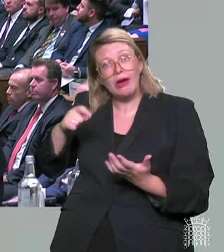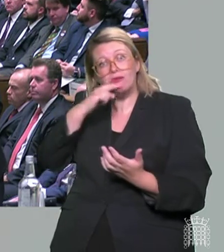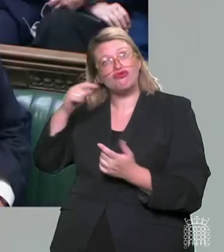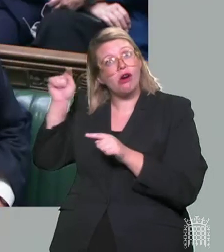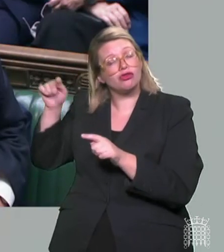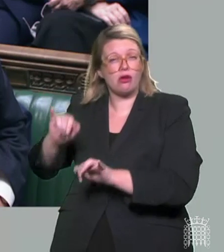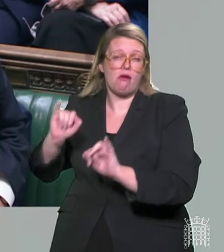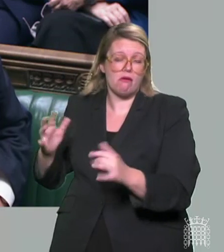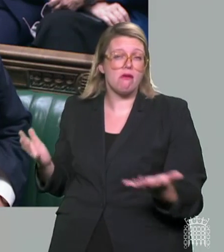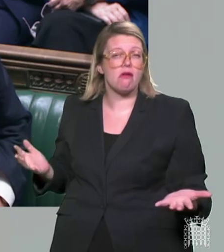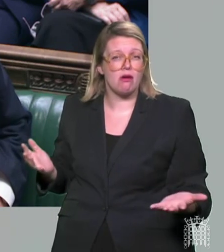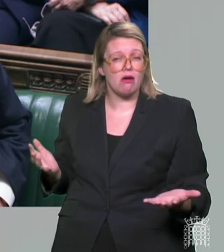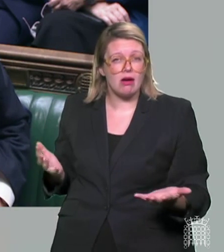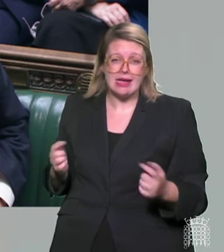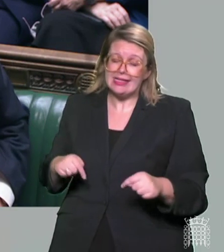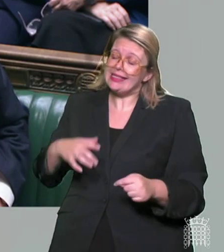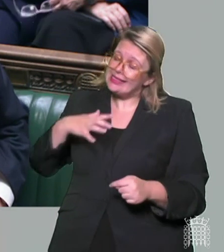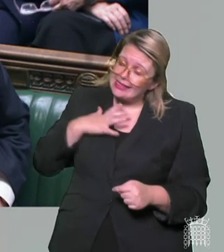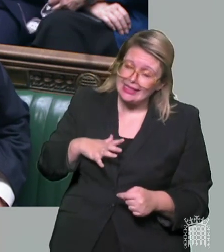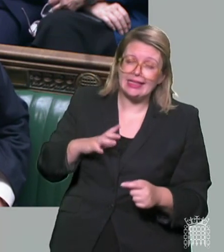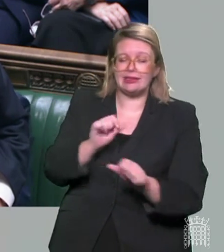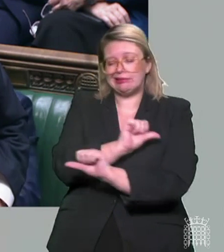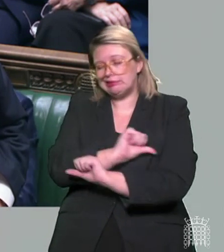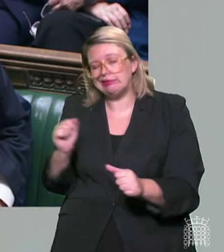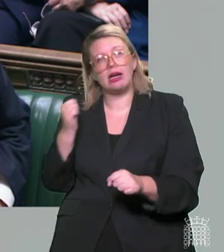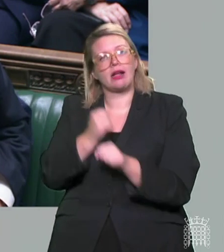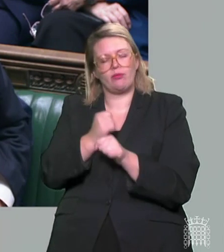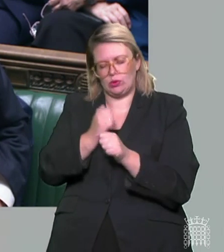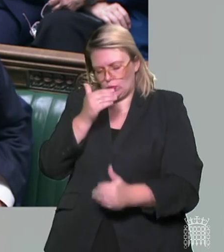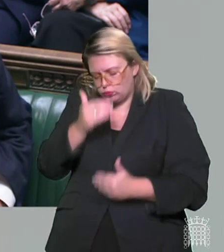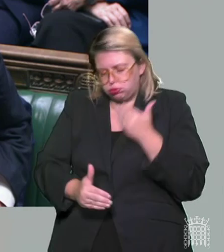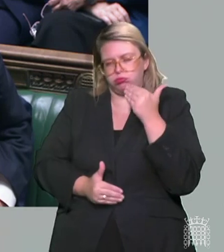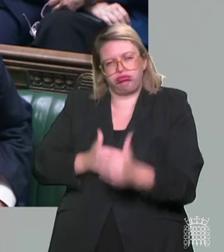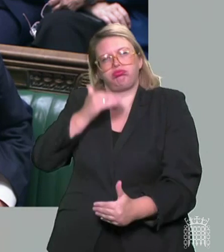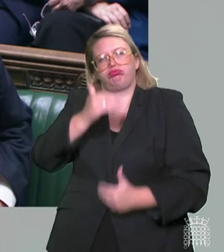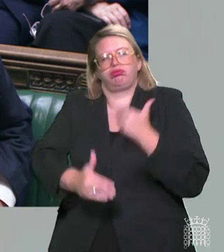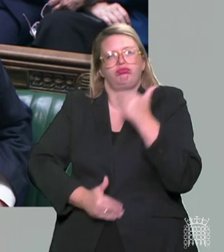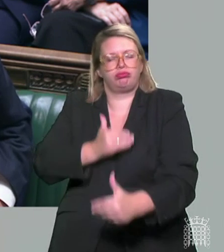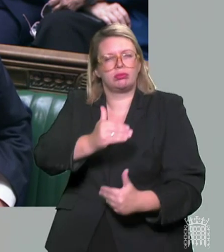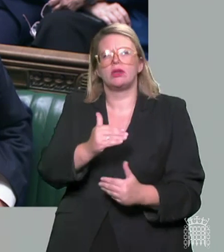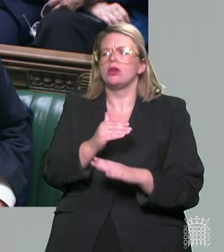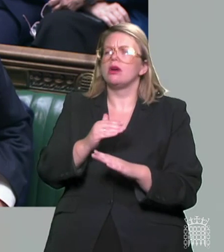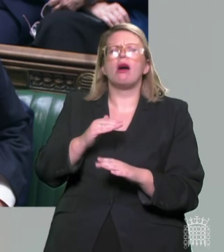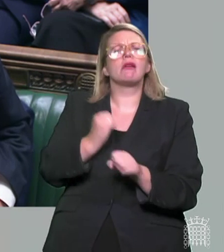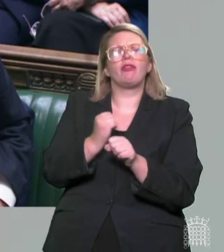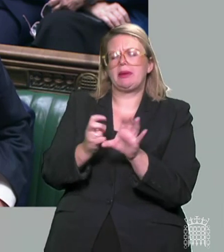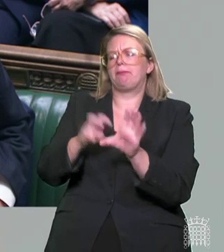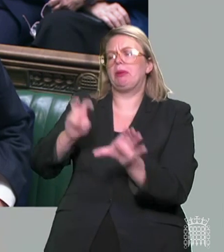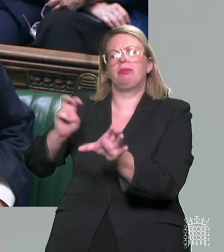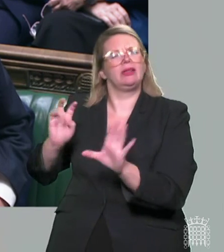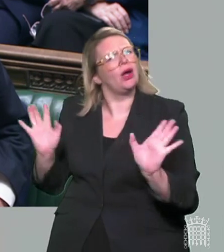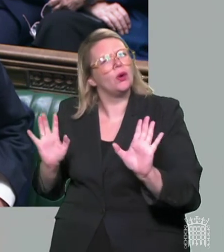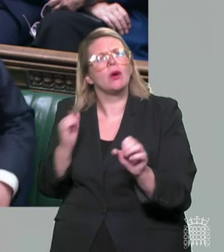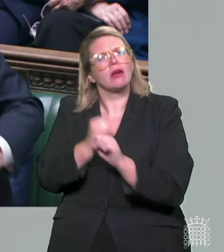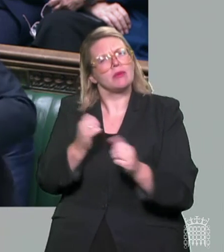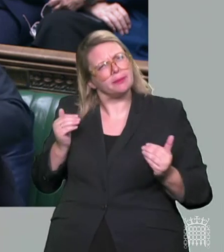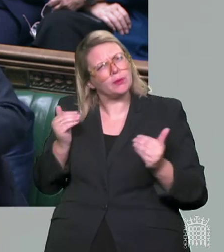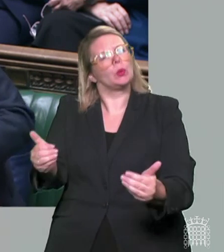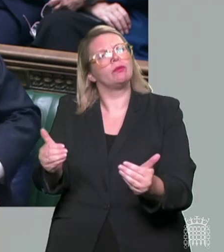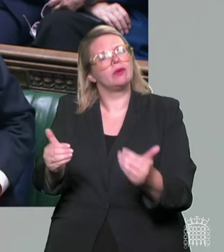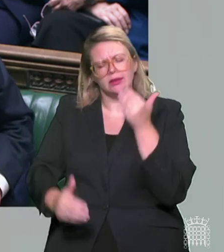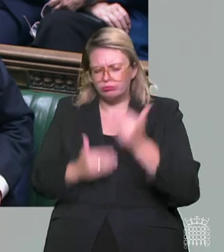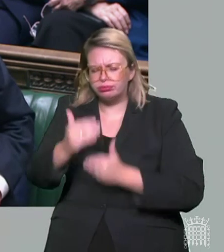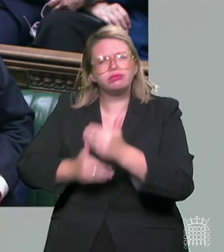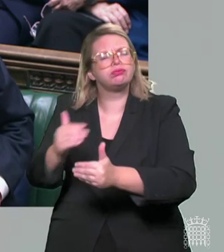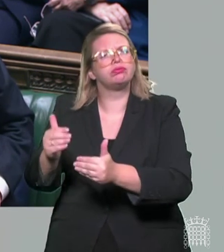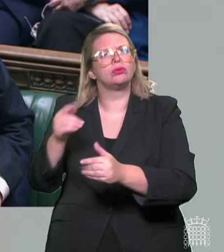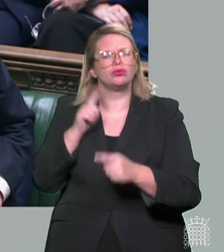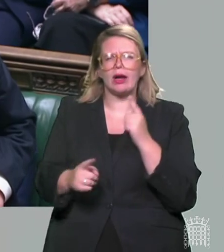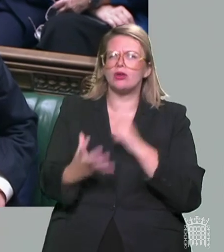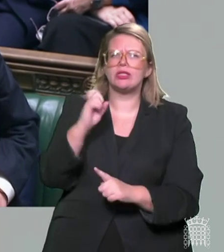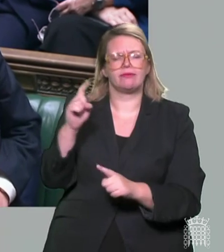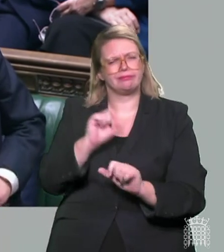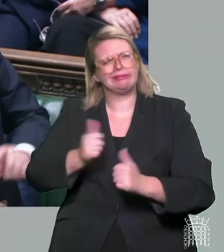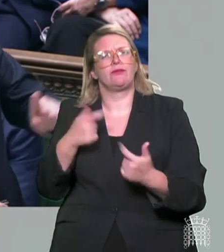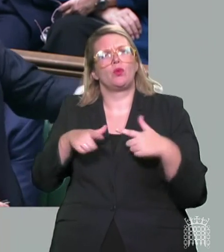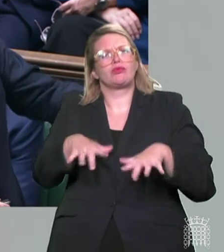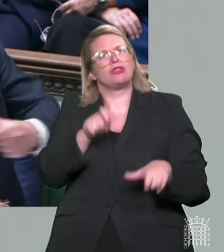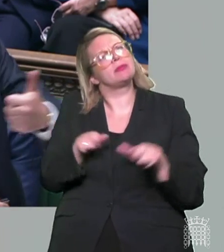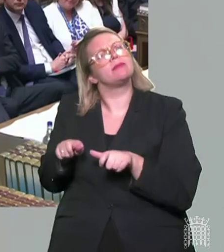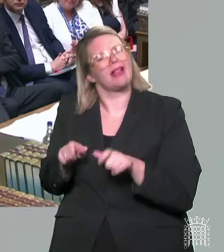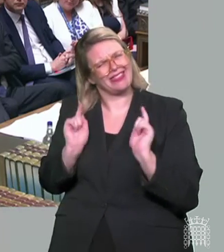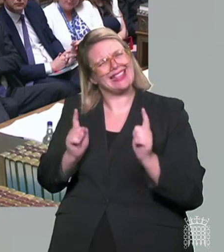is exactly the moment when we expect a Government to continue with our work, not to walk away, to get on with our job and to focus on the things that matter to the people of this country.